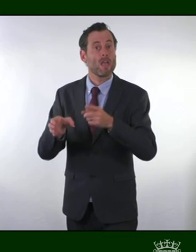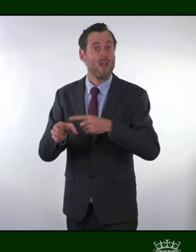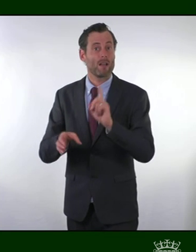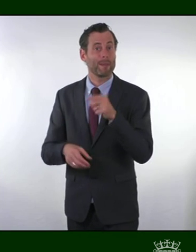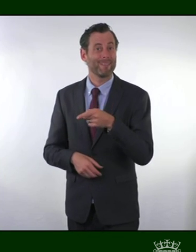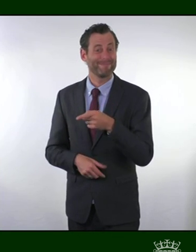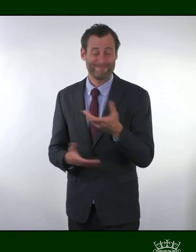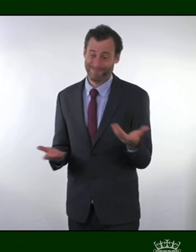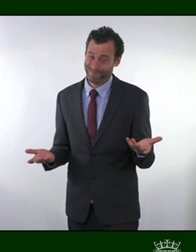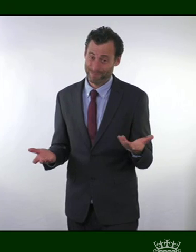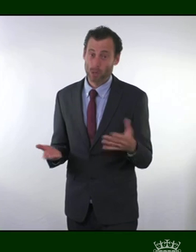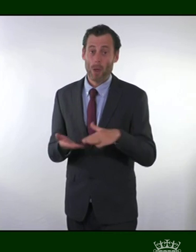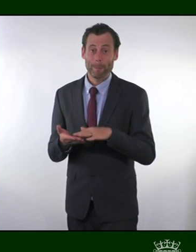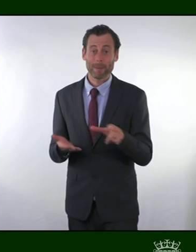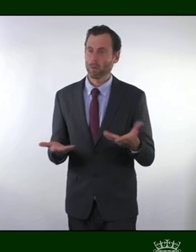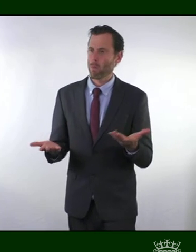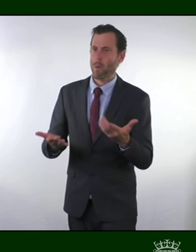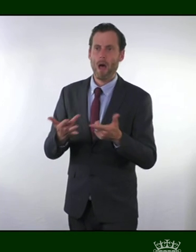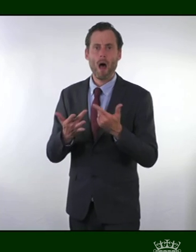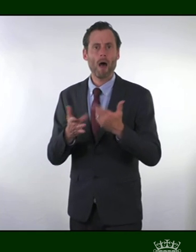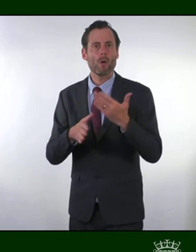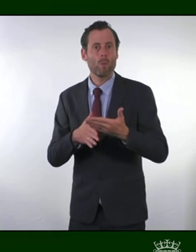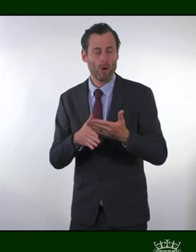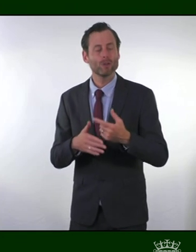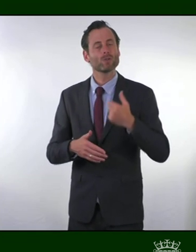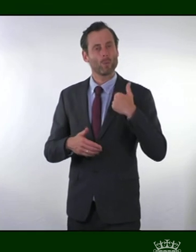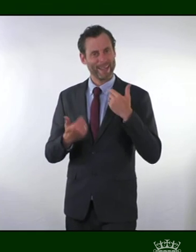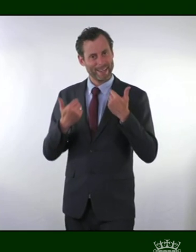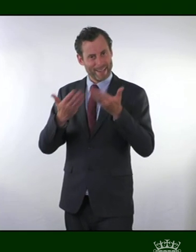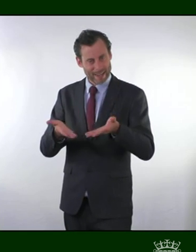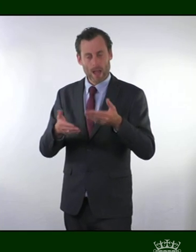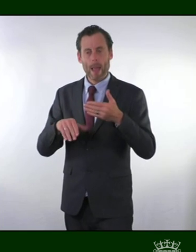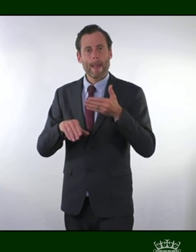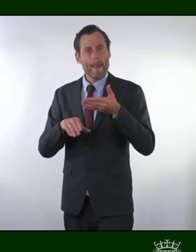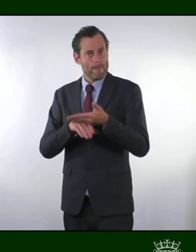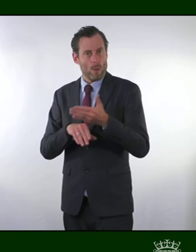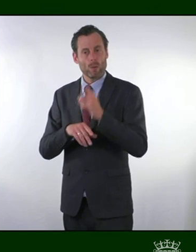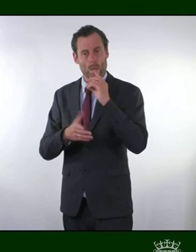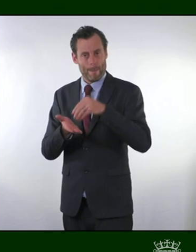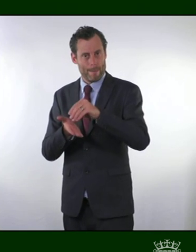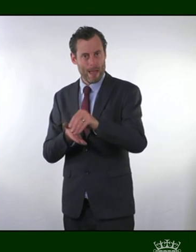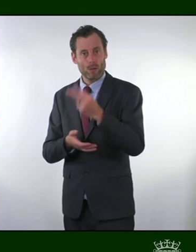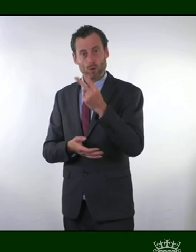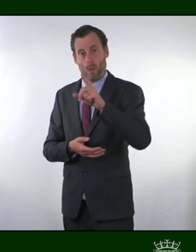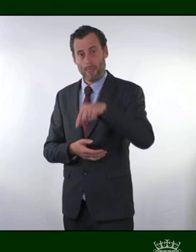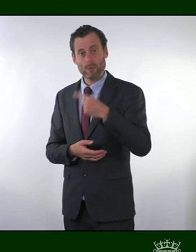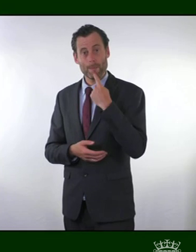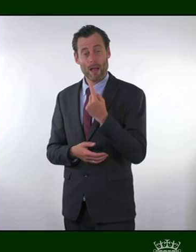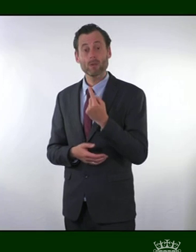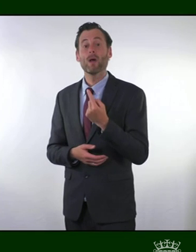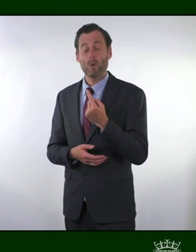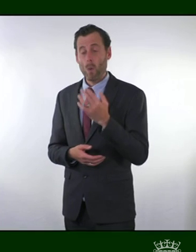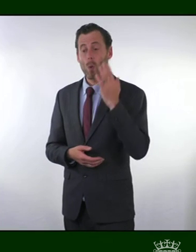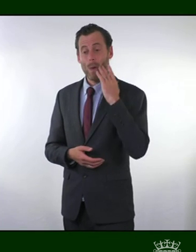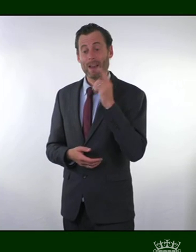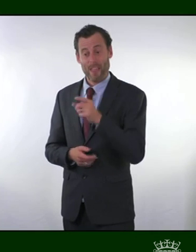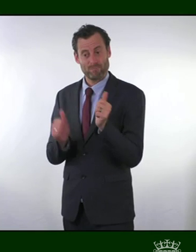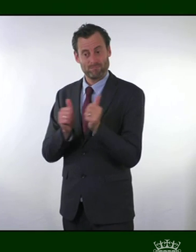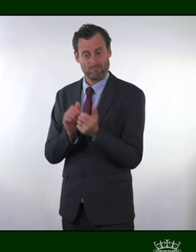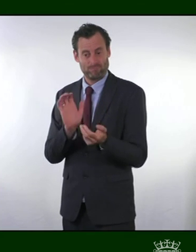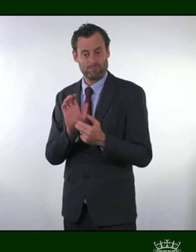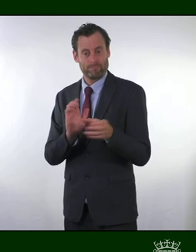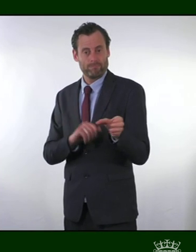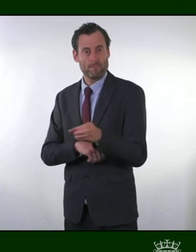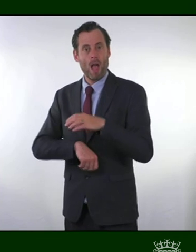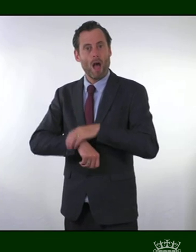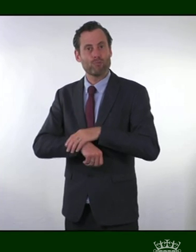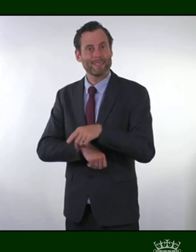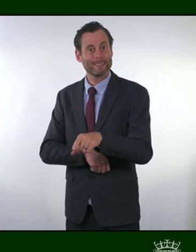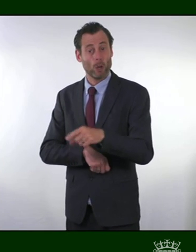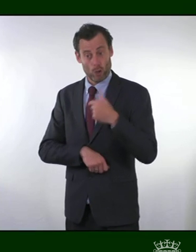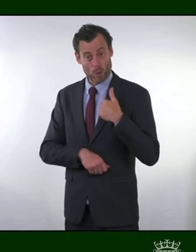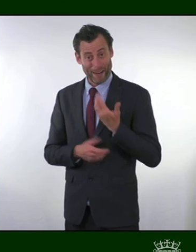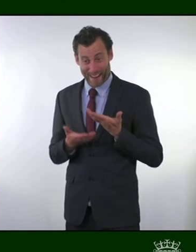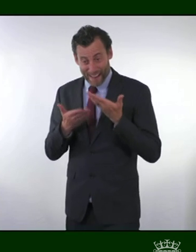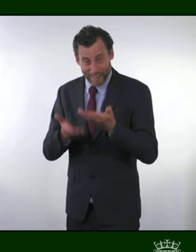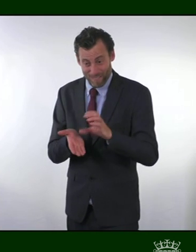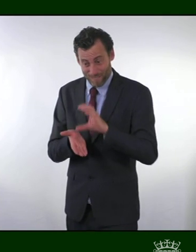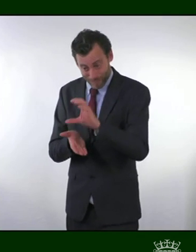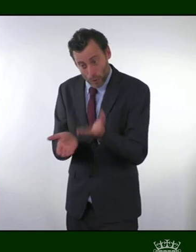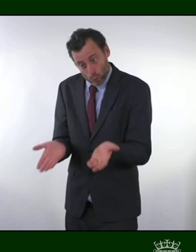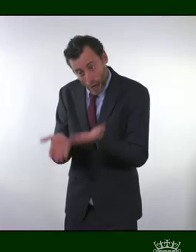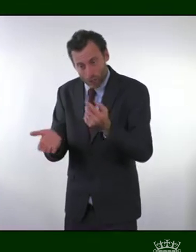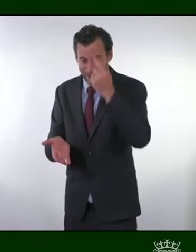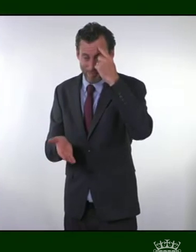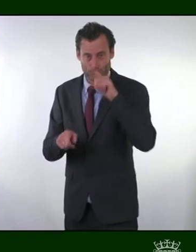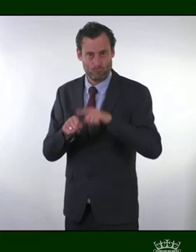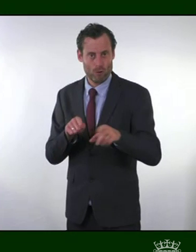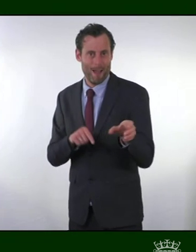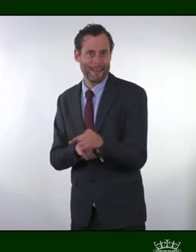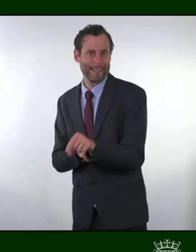What I can tell her is that, starting in September, employers will be paid £2,000 for every young apprentice that they take on, a bonus that will incentivise them to create more apprenticeships at this time of vital need.